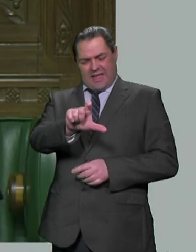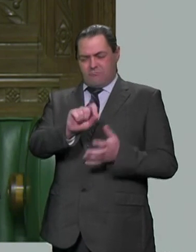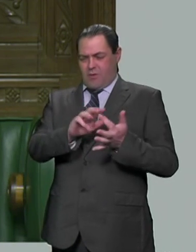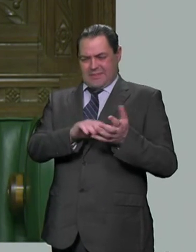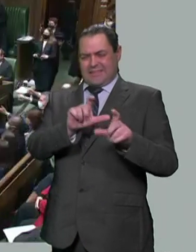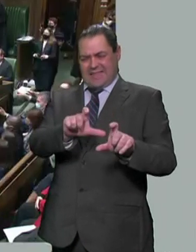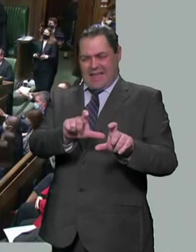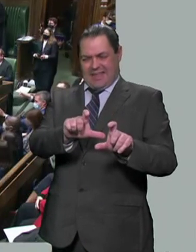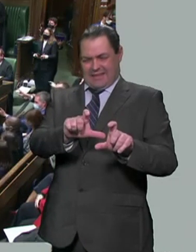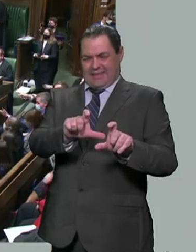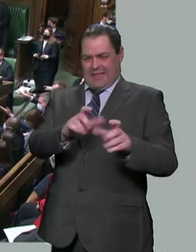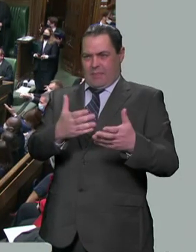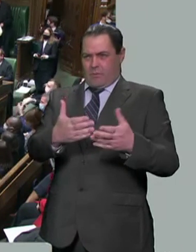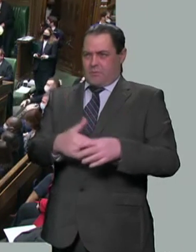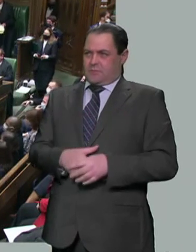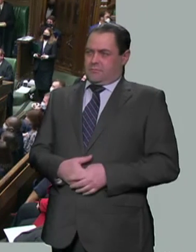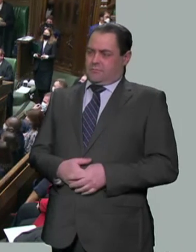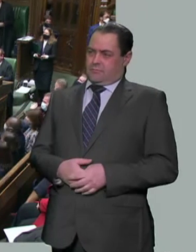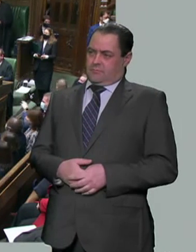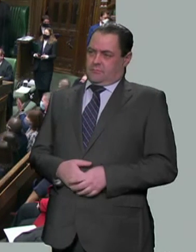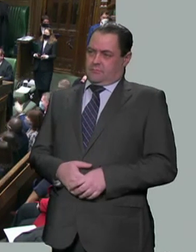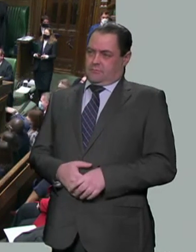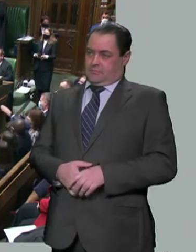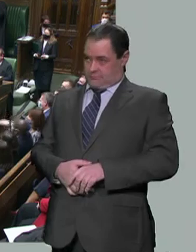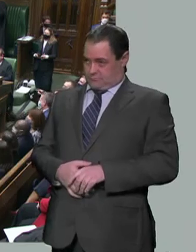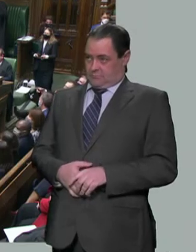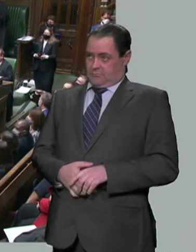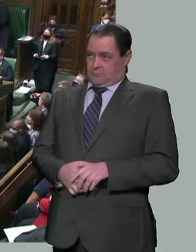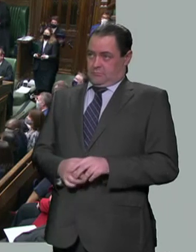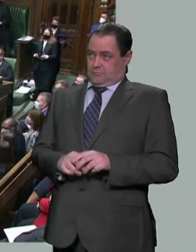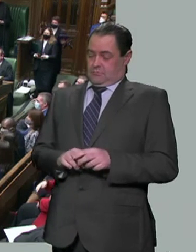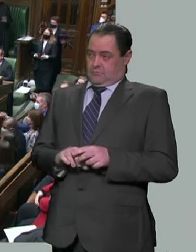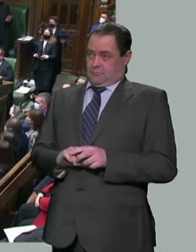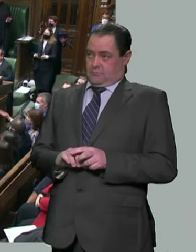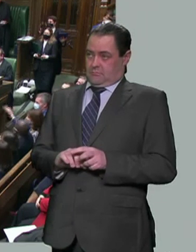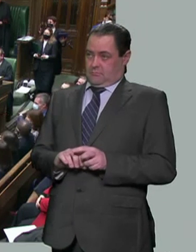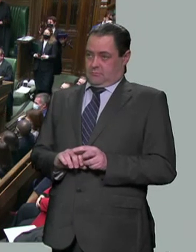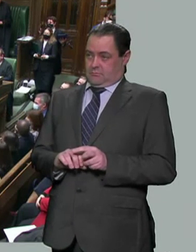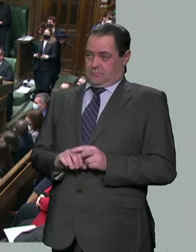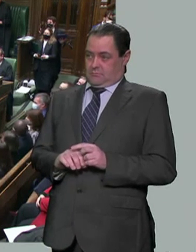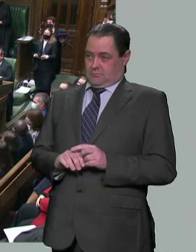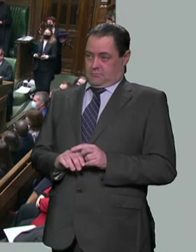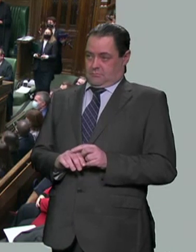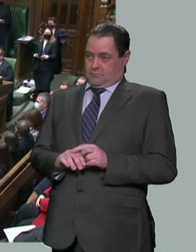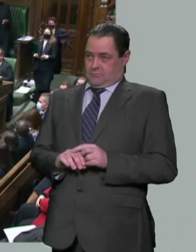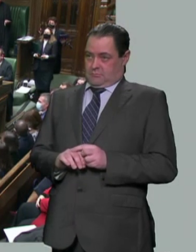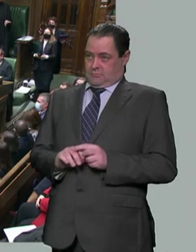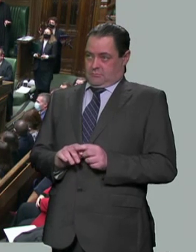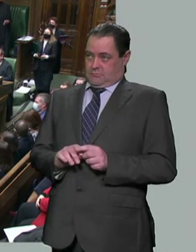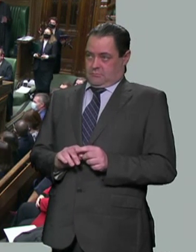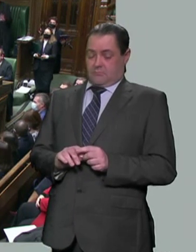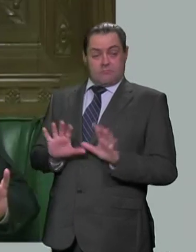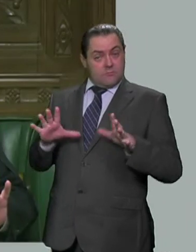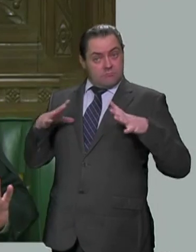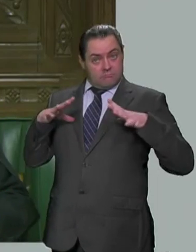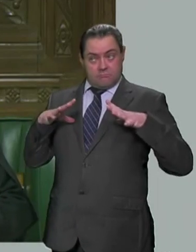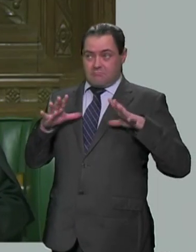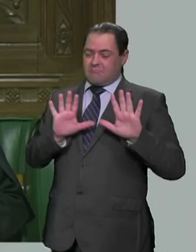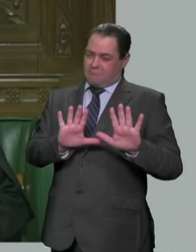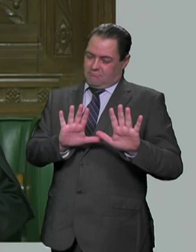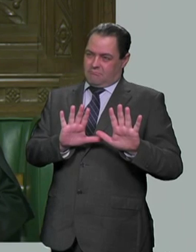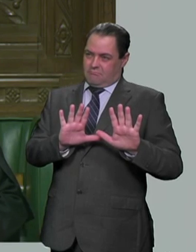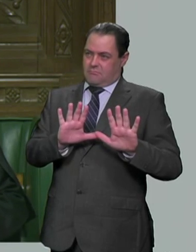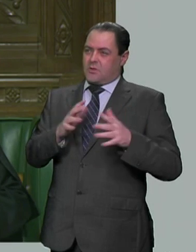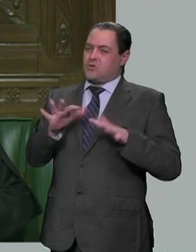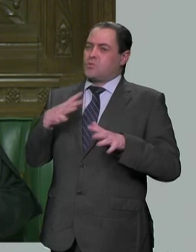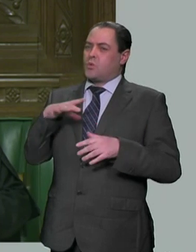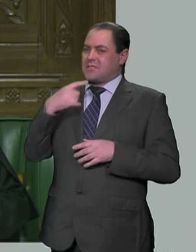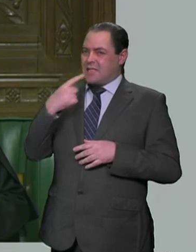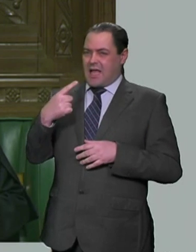Sorry, Prime Minister. I am not going to extend the debate.